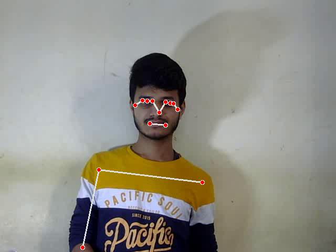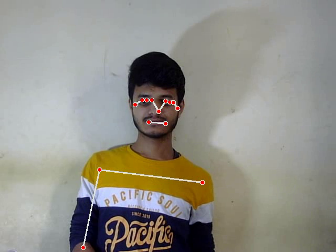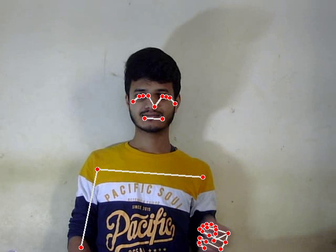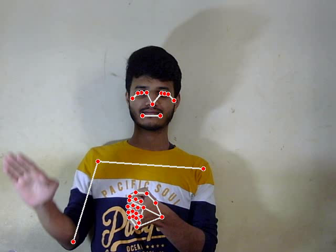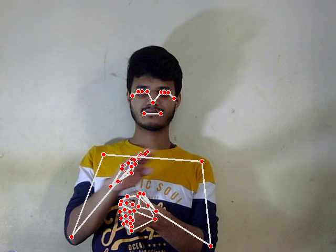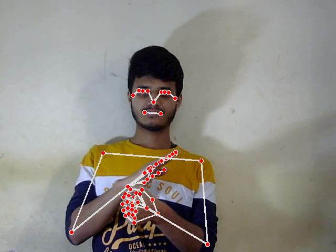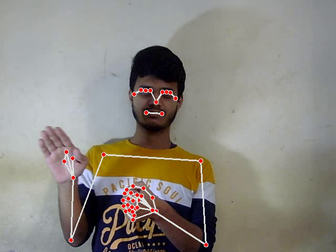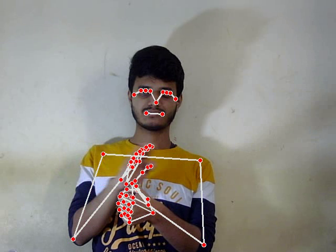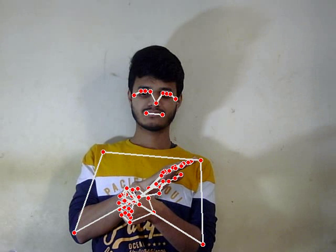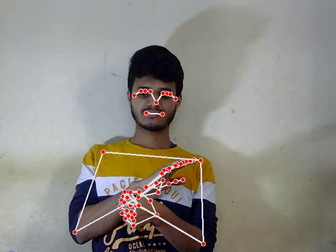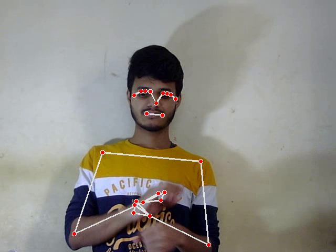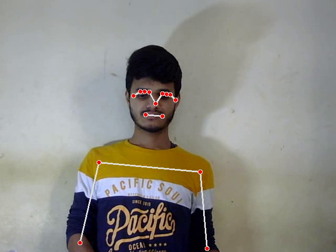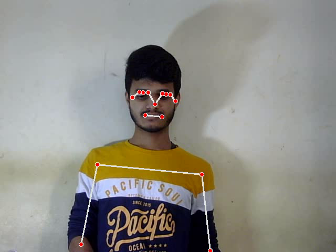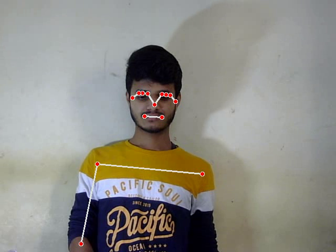busy